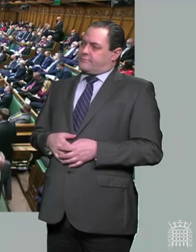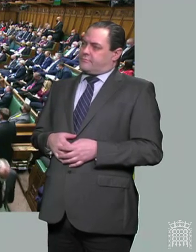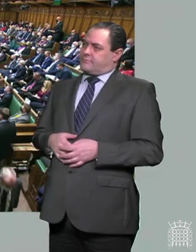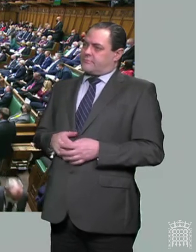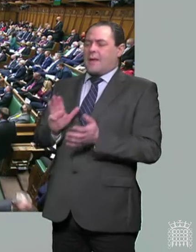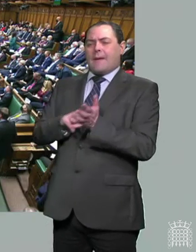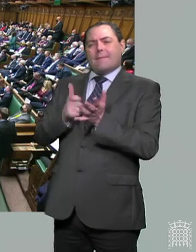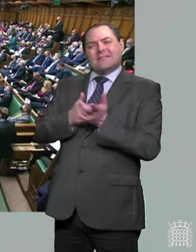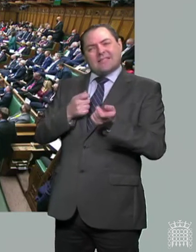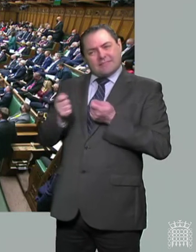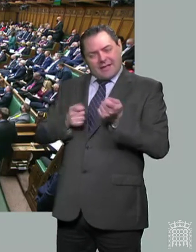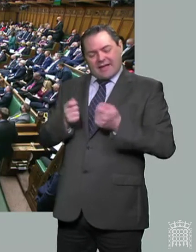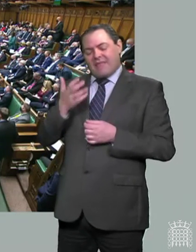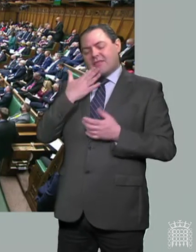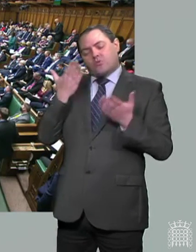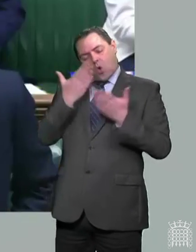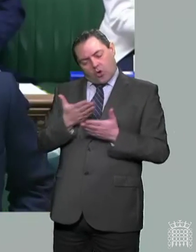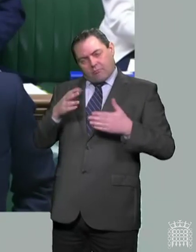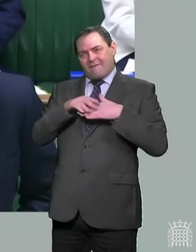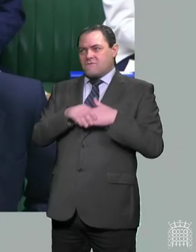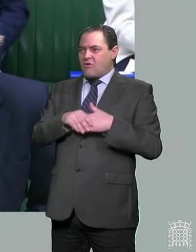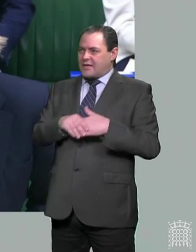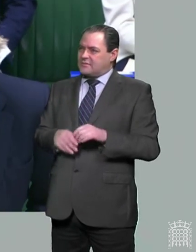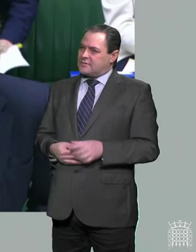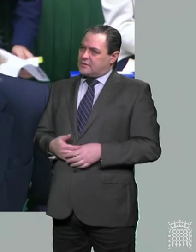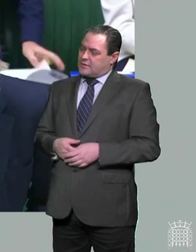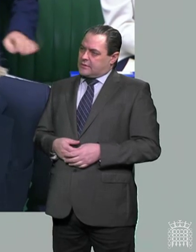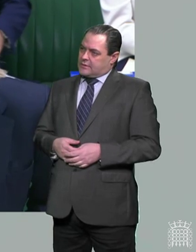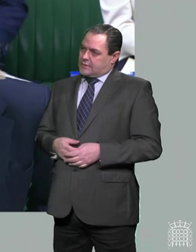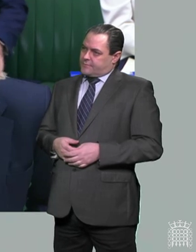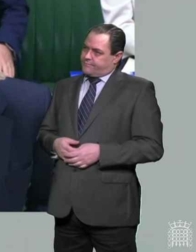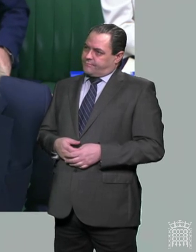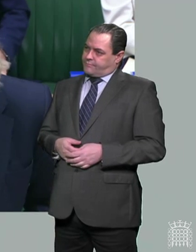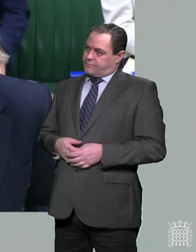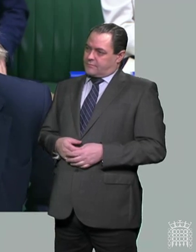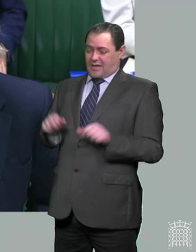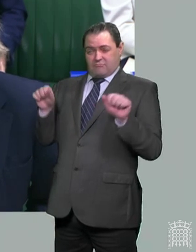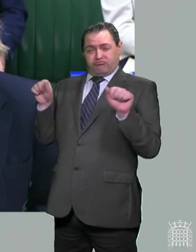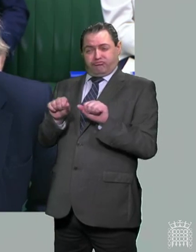I thank my right honourable Friend very much for his question.